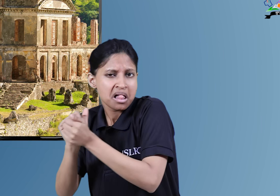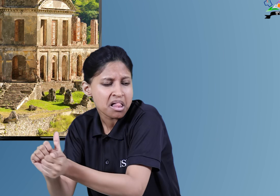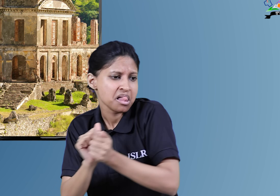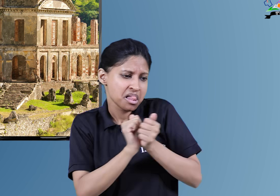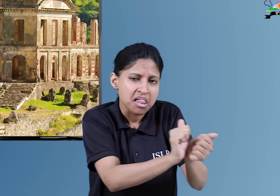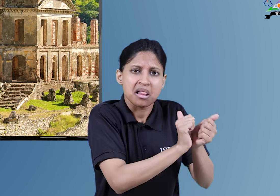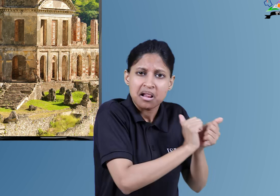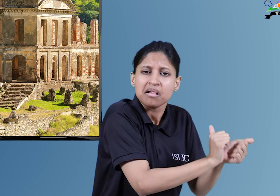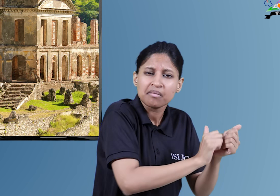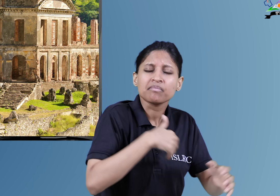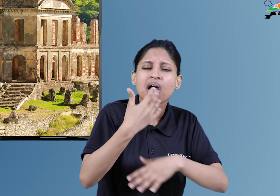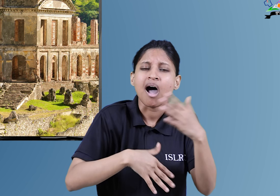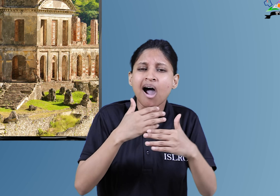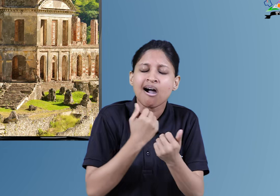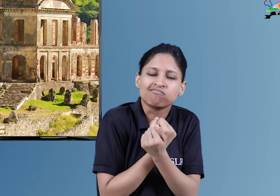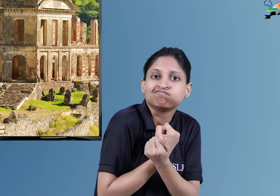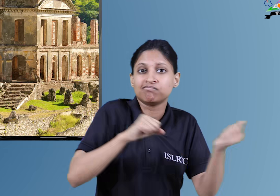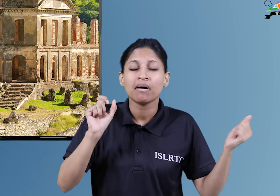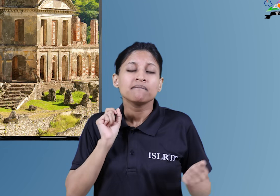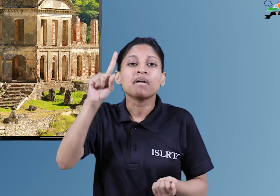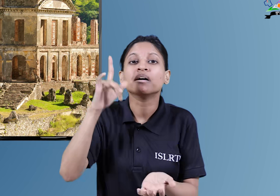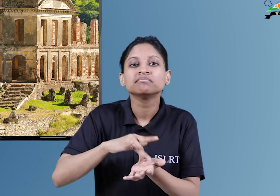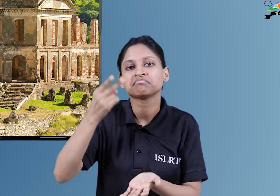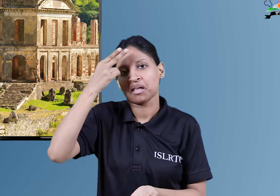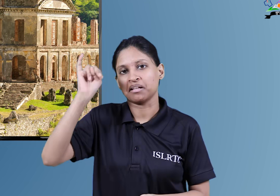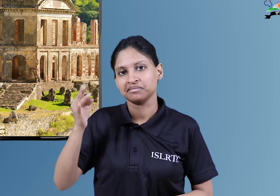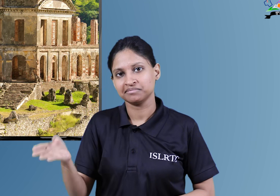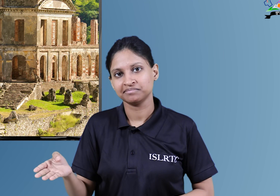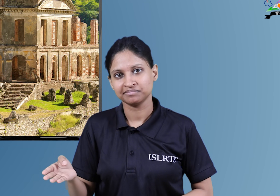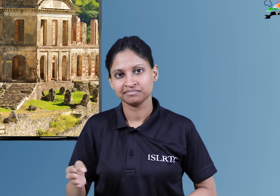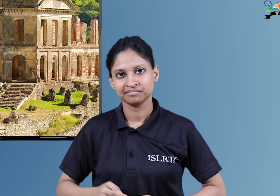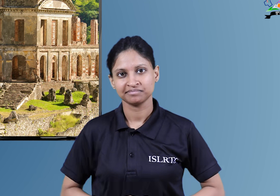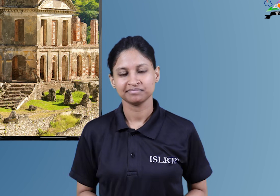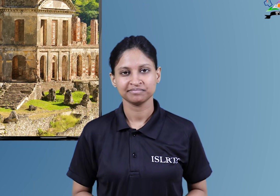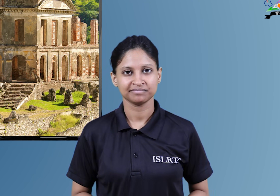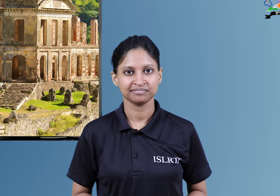in Latin America.